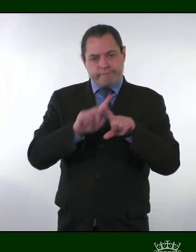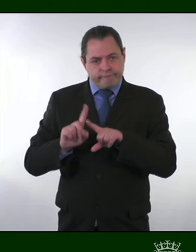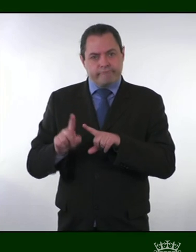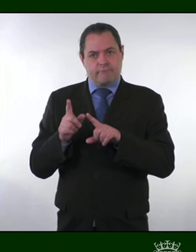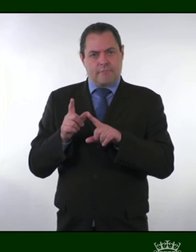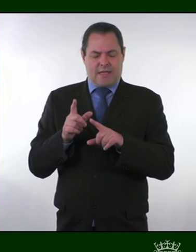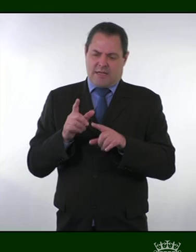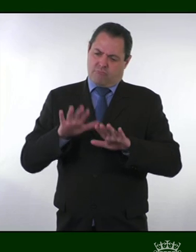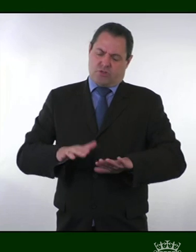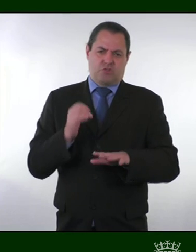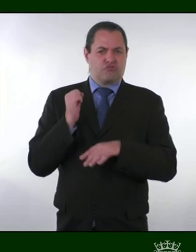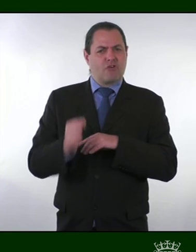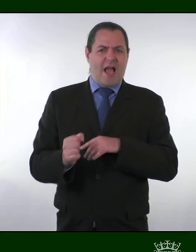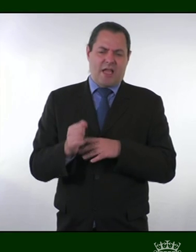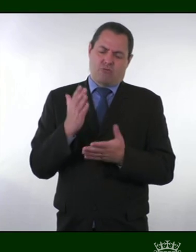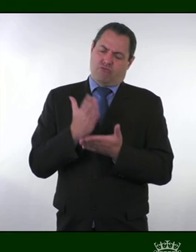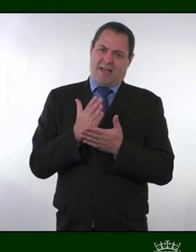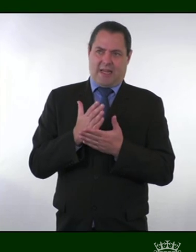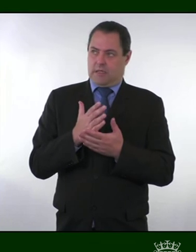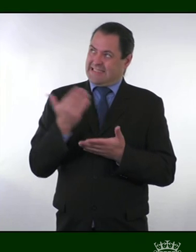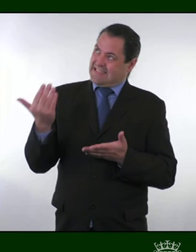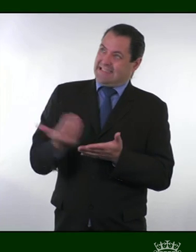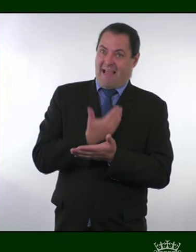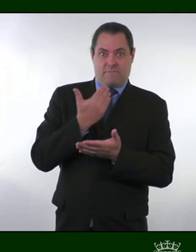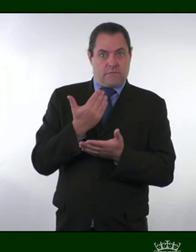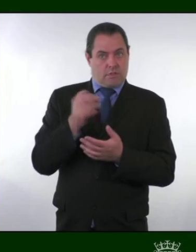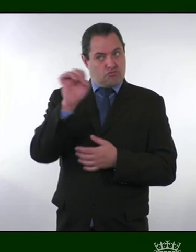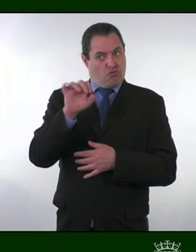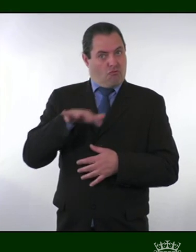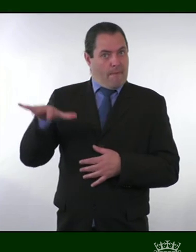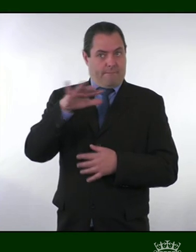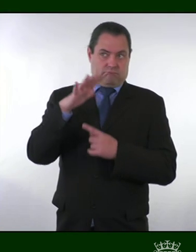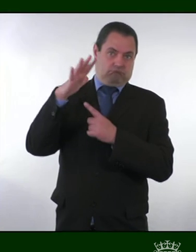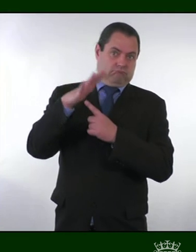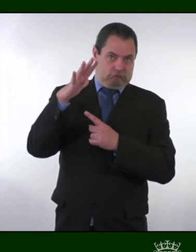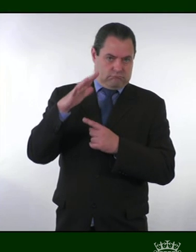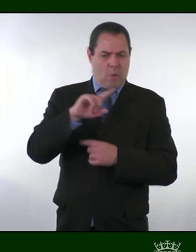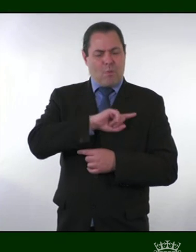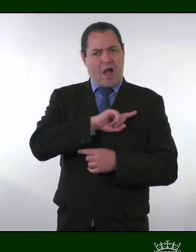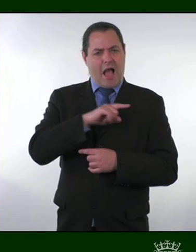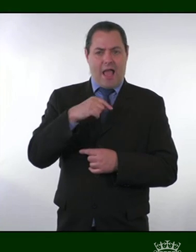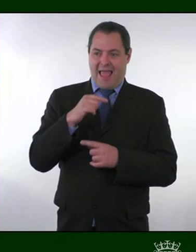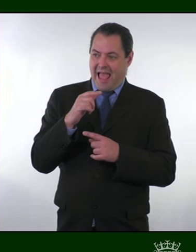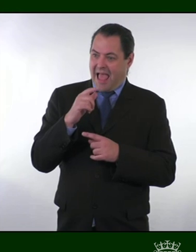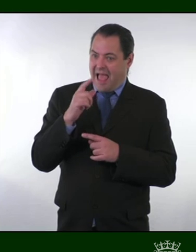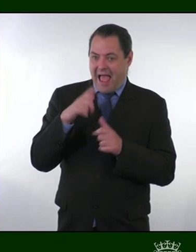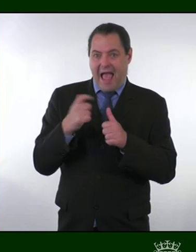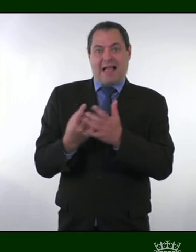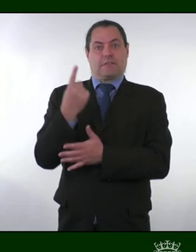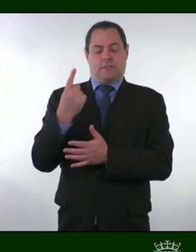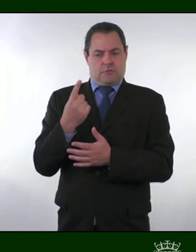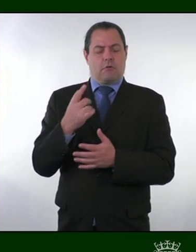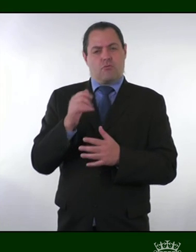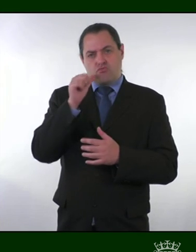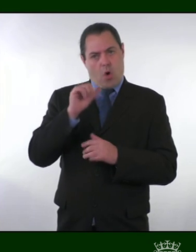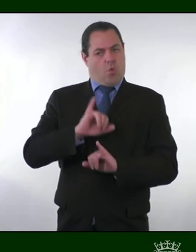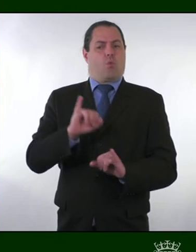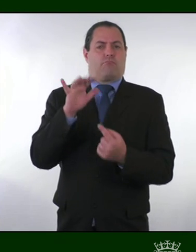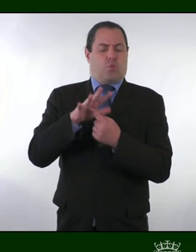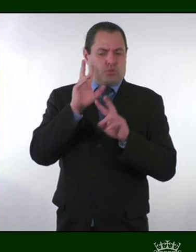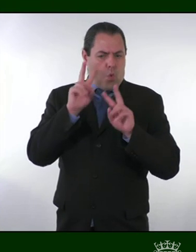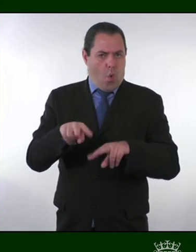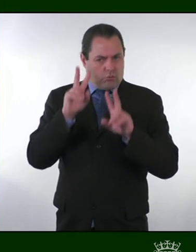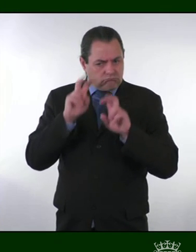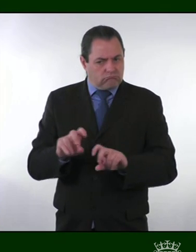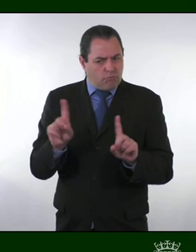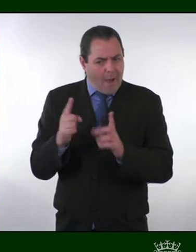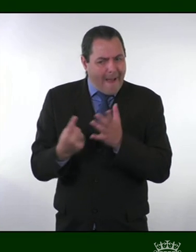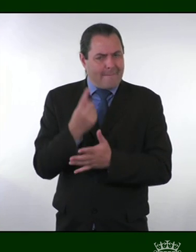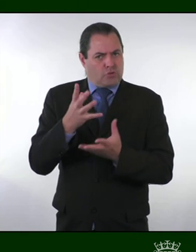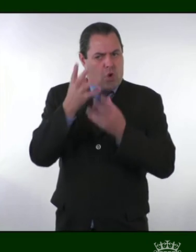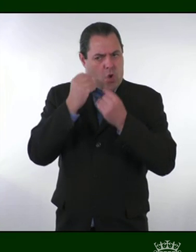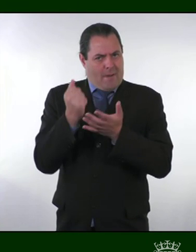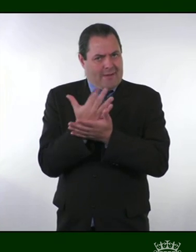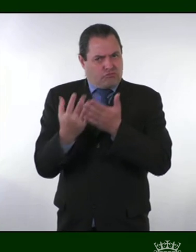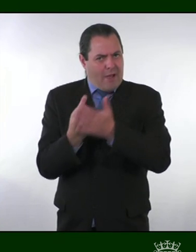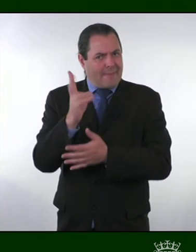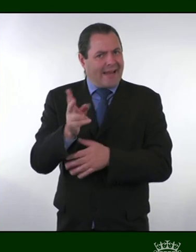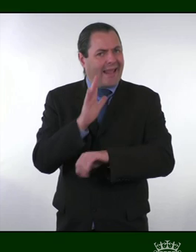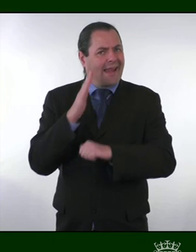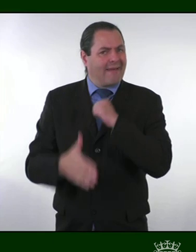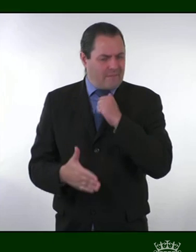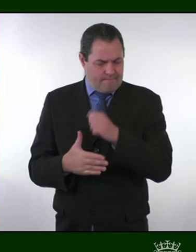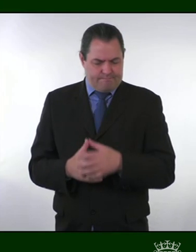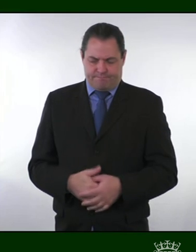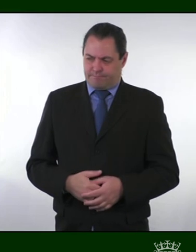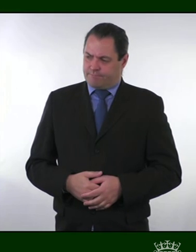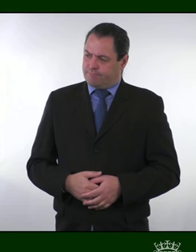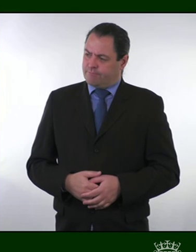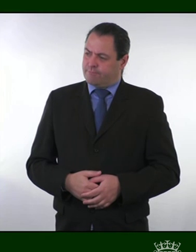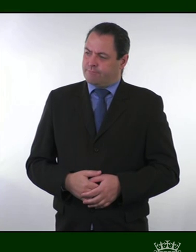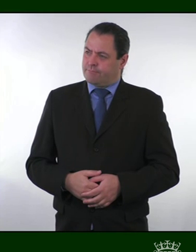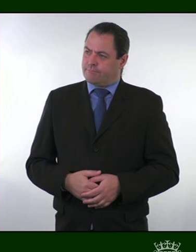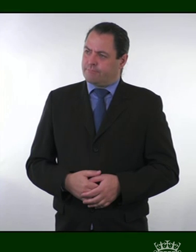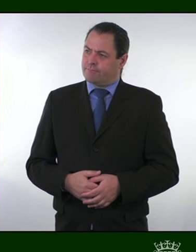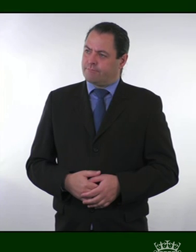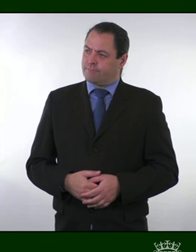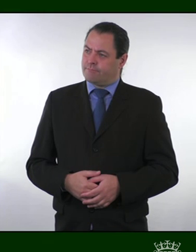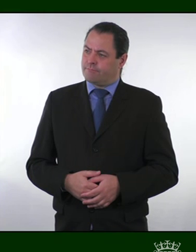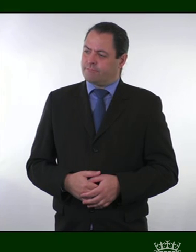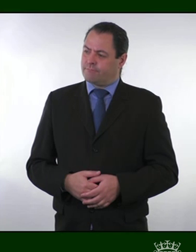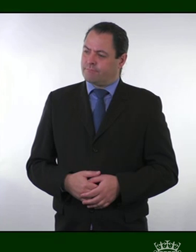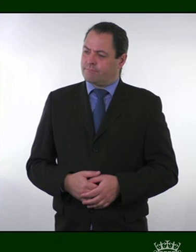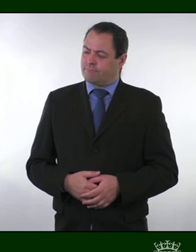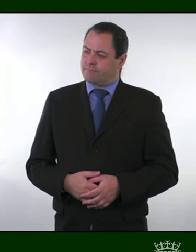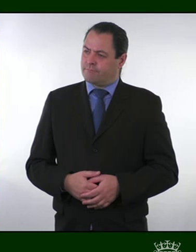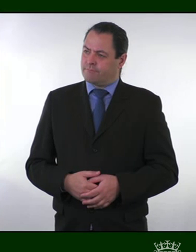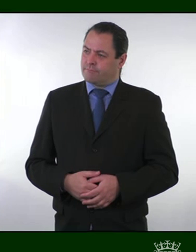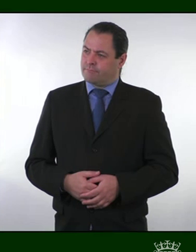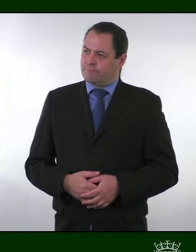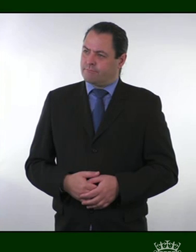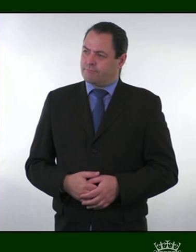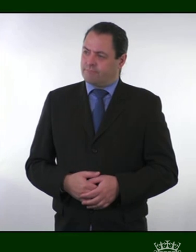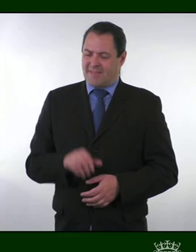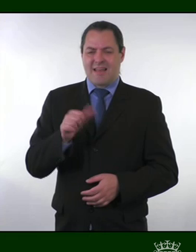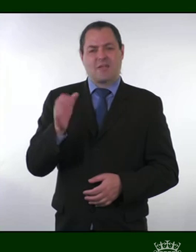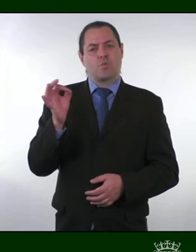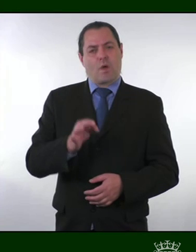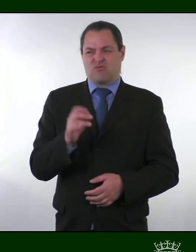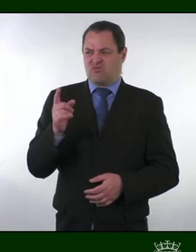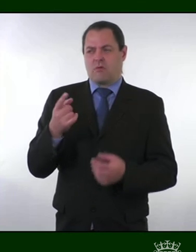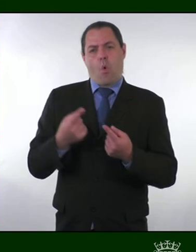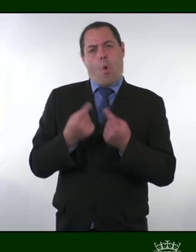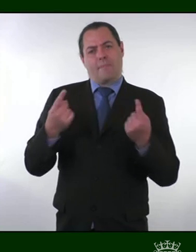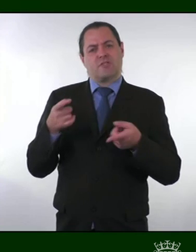Britain’s railways are among the safest in Europe, partly because we take accidents like this so seriously, and therefore we must ensure that we learn the lessons of this tragic event to make sure that no such incident recurs in the future.